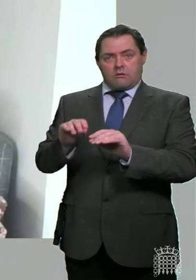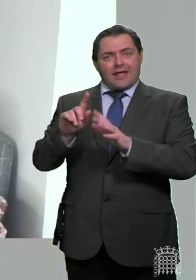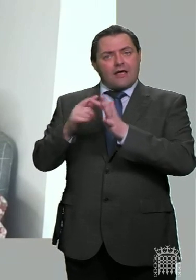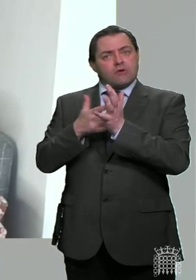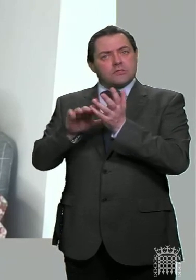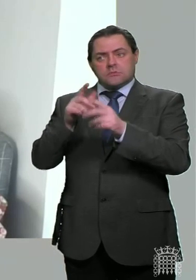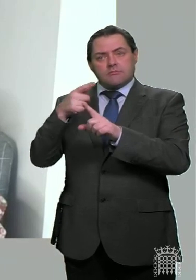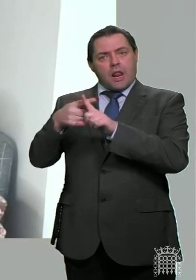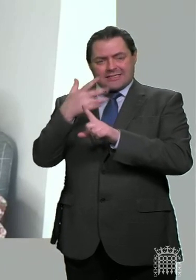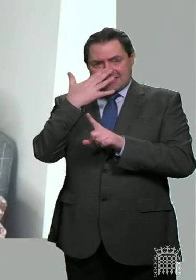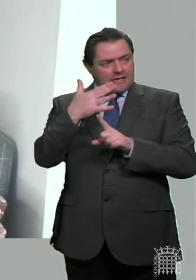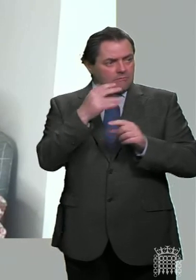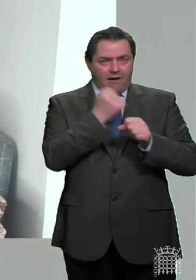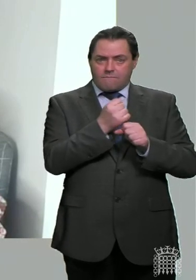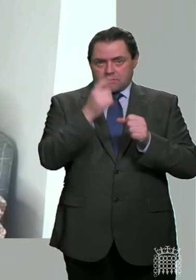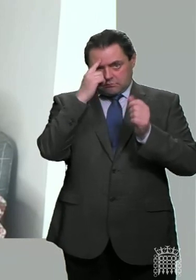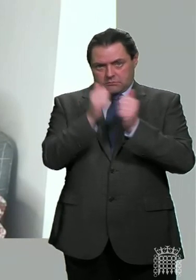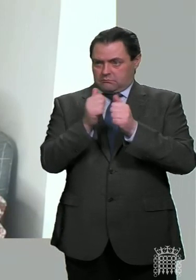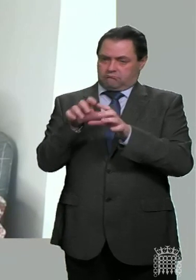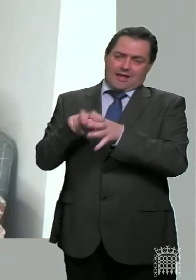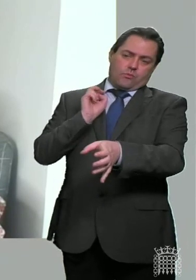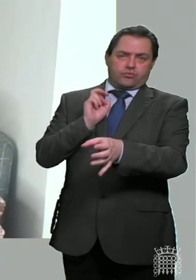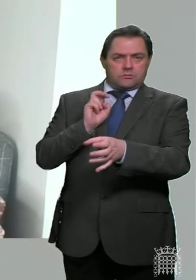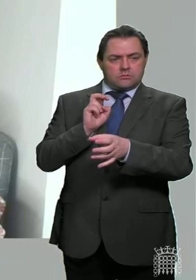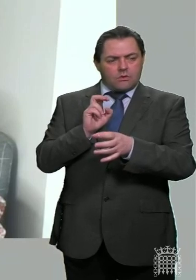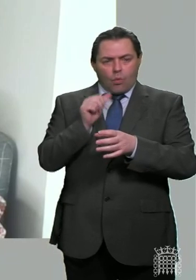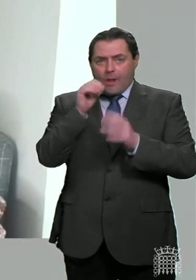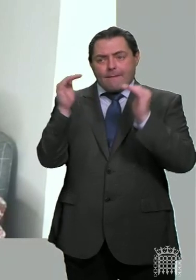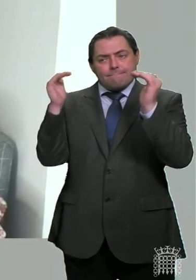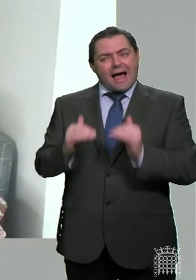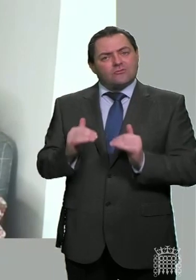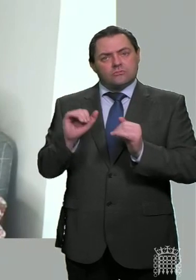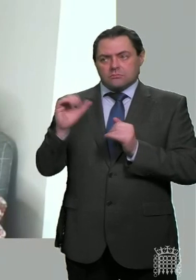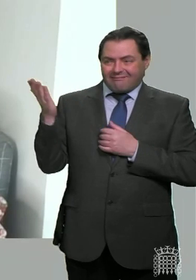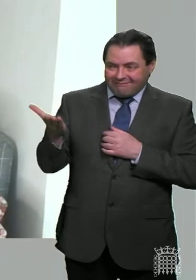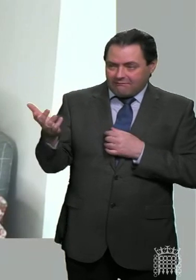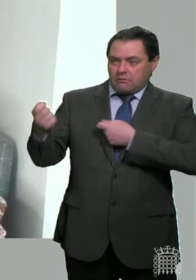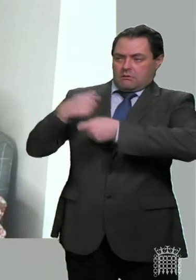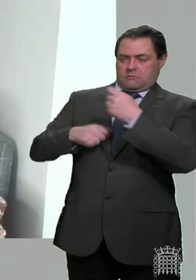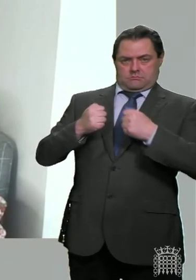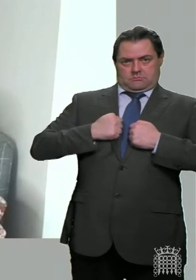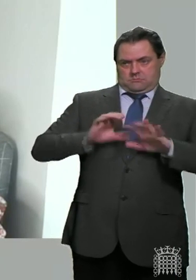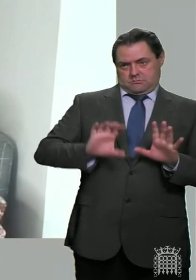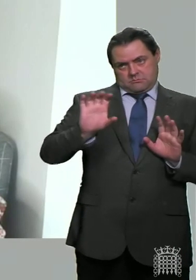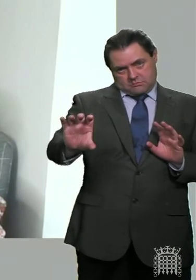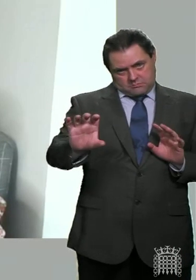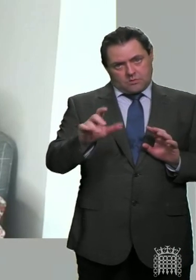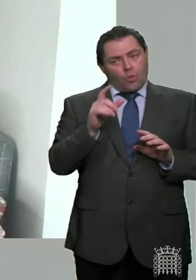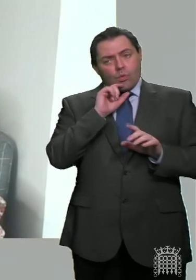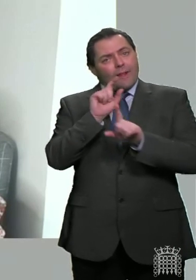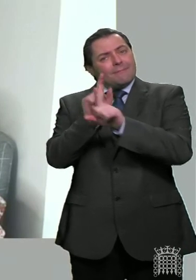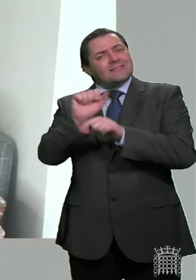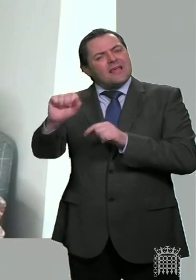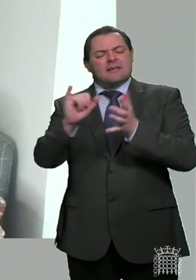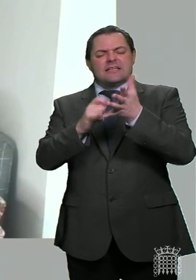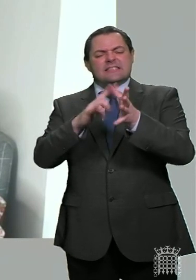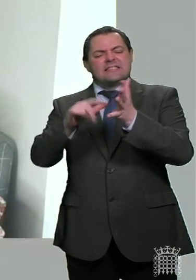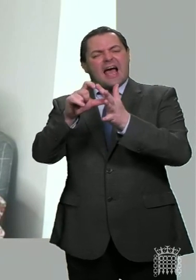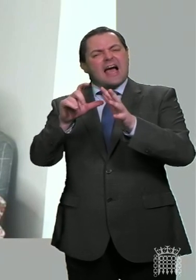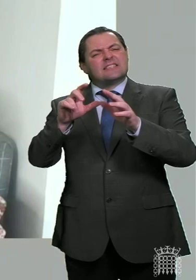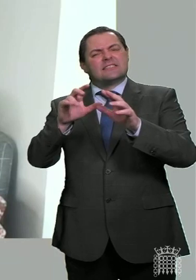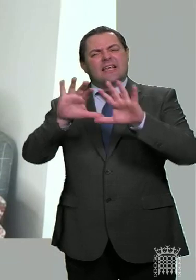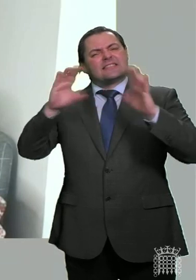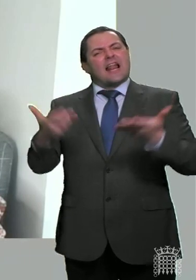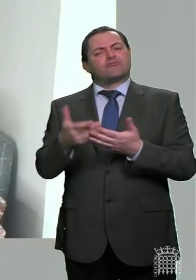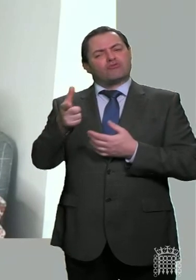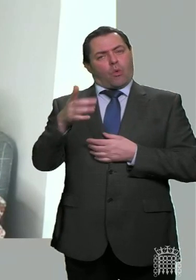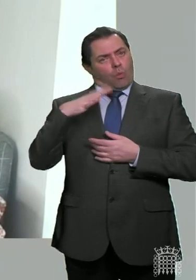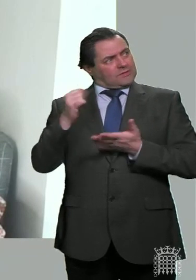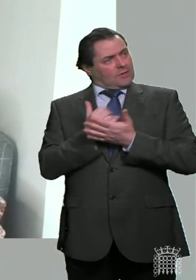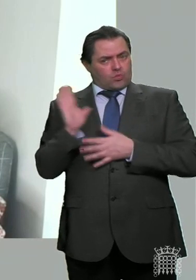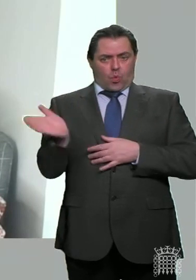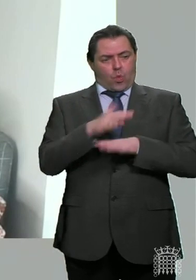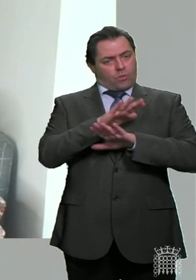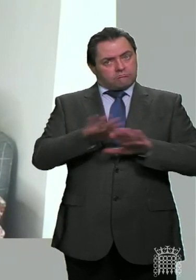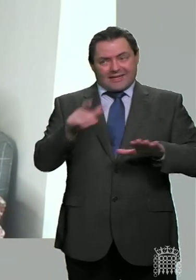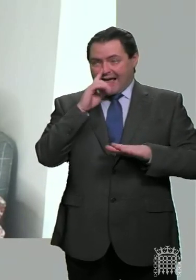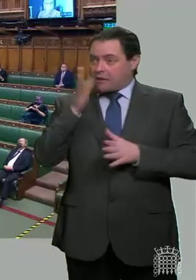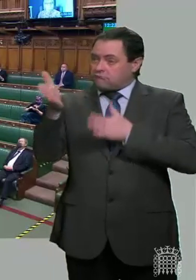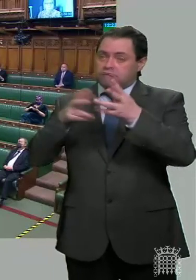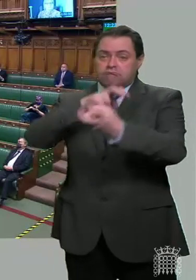Can the Prime Minister guarantee that charities will receive match funding under the new Turing scheme, and will he agree to meet me and representatives from STAND International to ensure that no young person in East Dunbartonshire gets left behind as a result of Brexit?